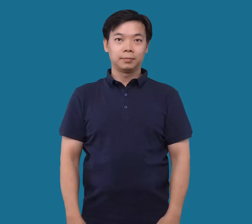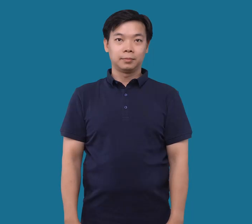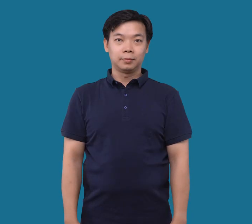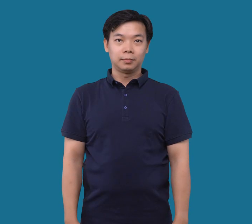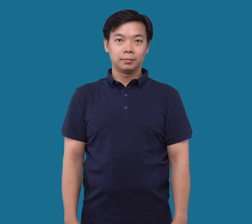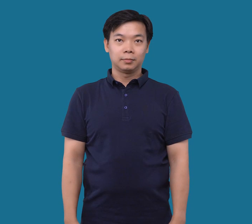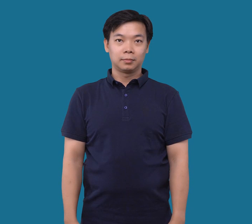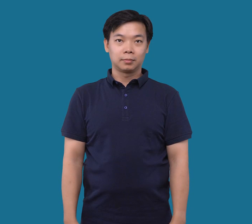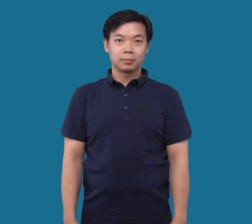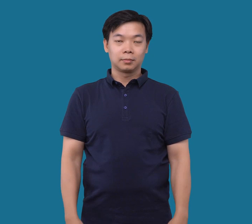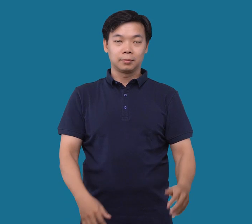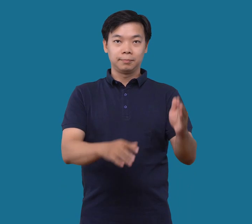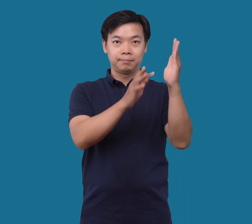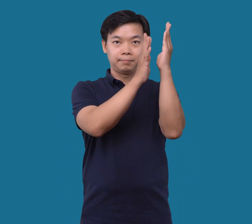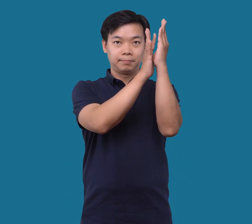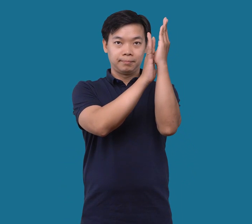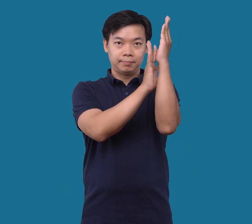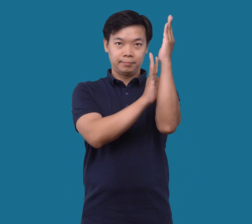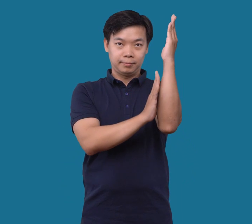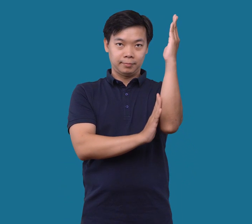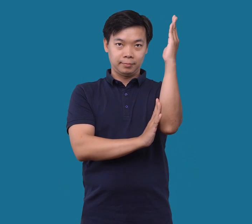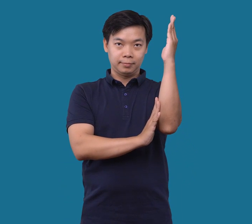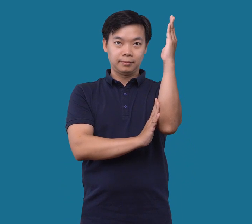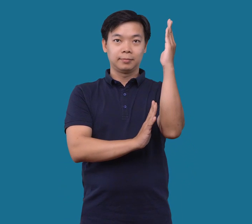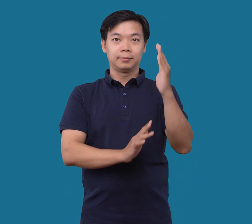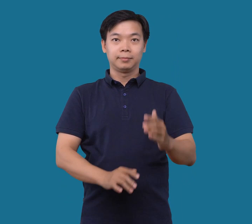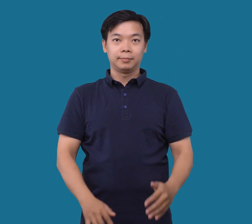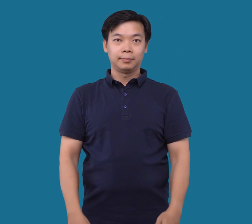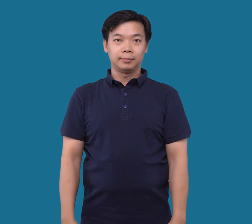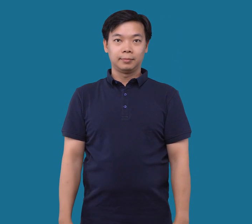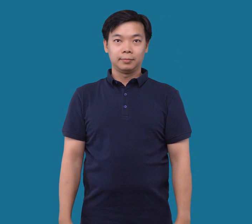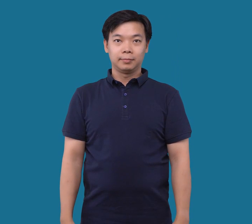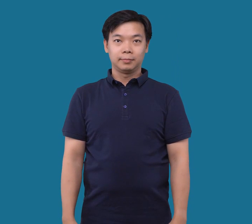bài thơ